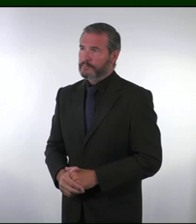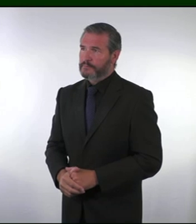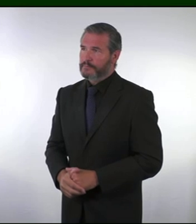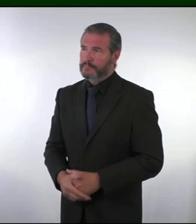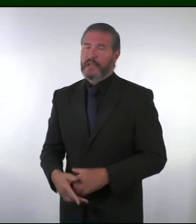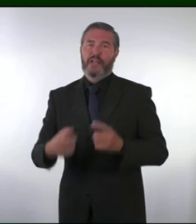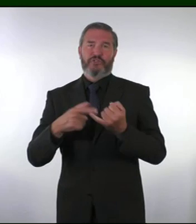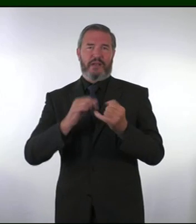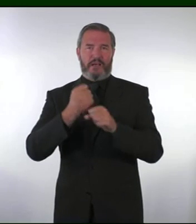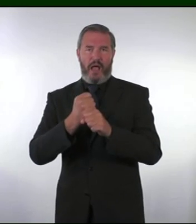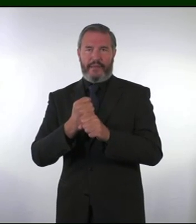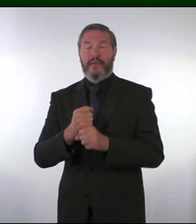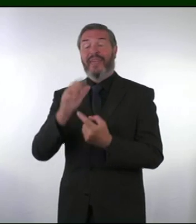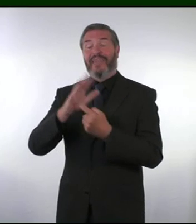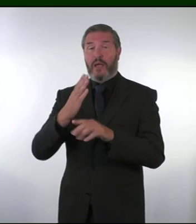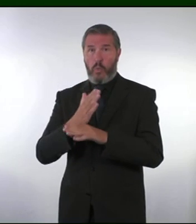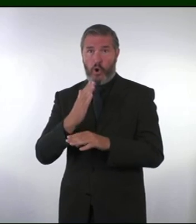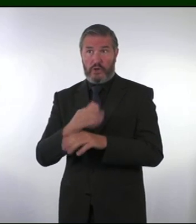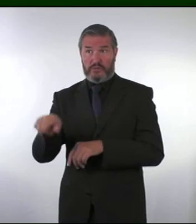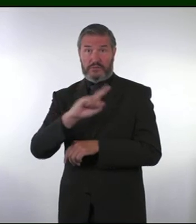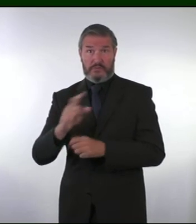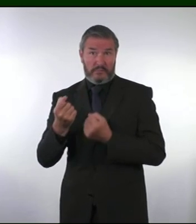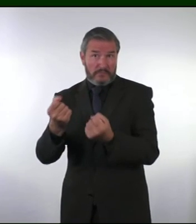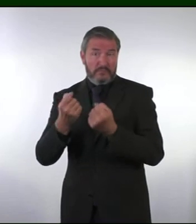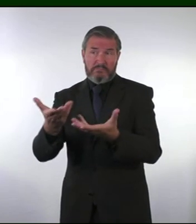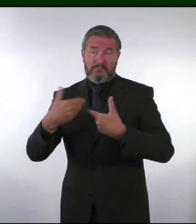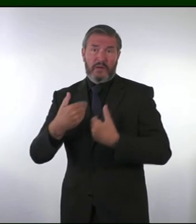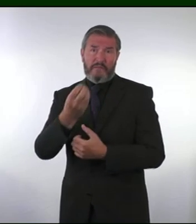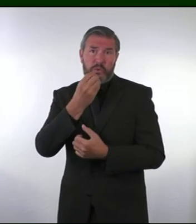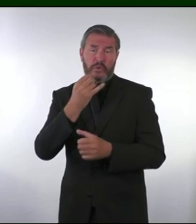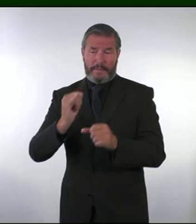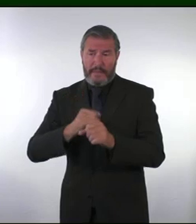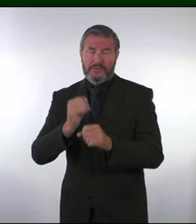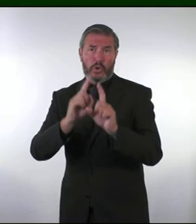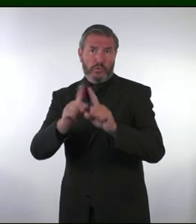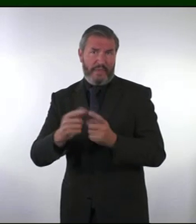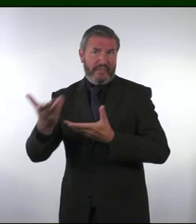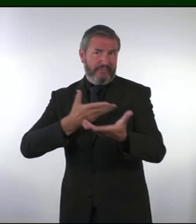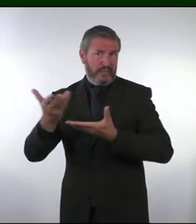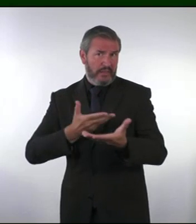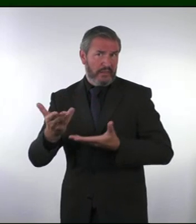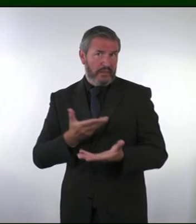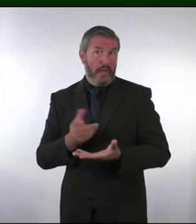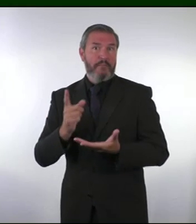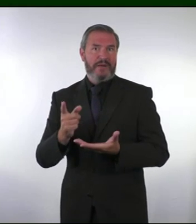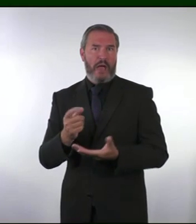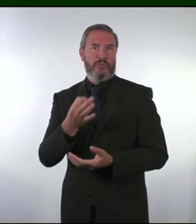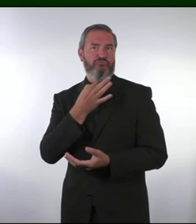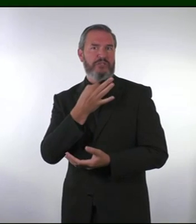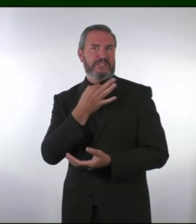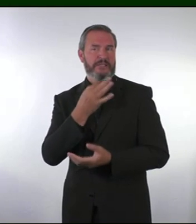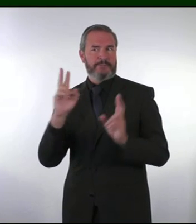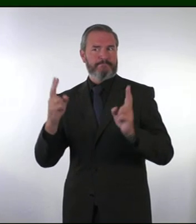Seafarers, global key workers, have given us goods from food to medicine during covid, but that is now under threat.